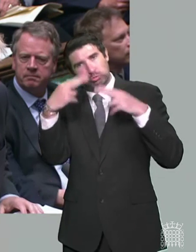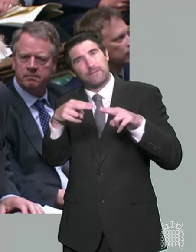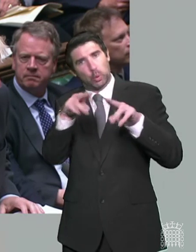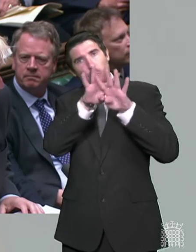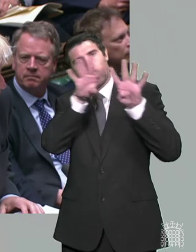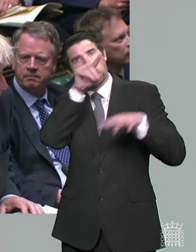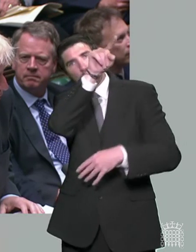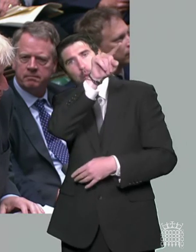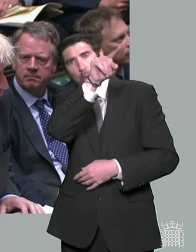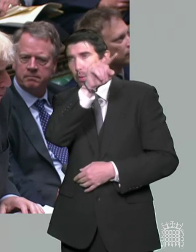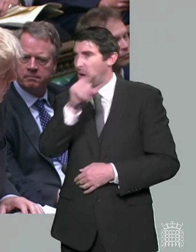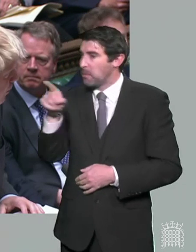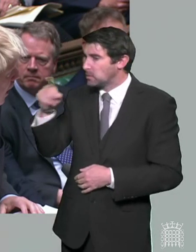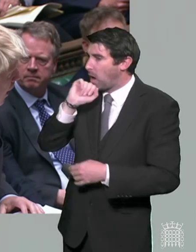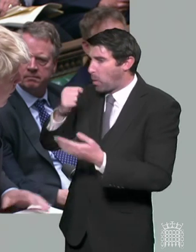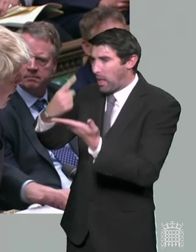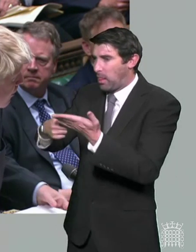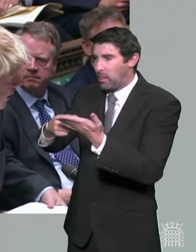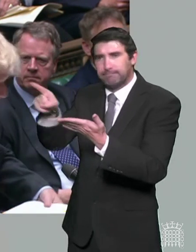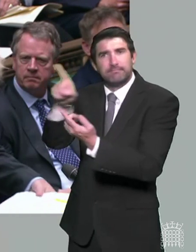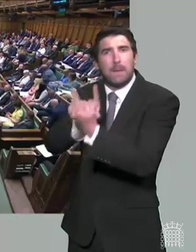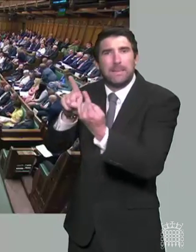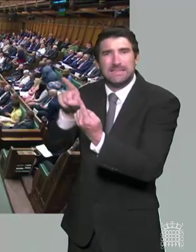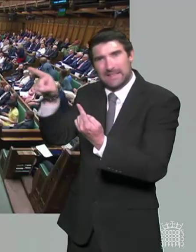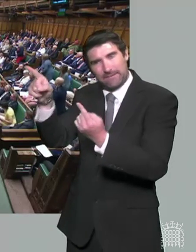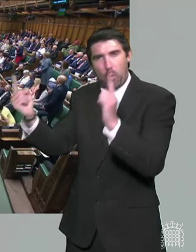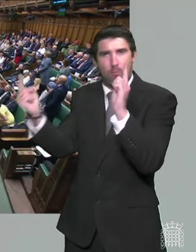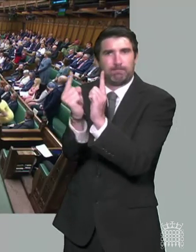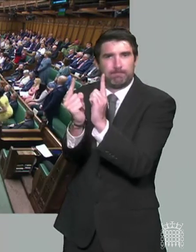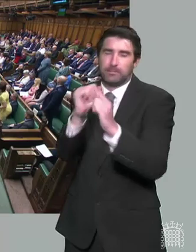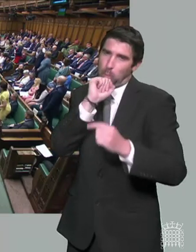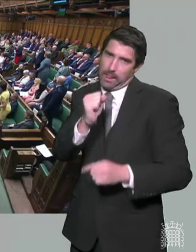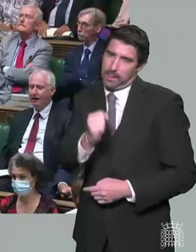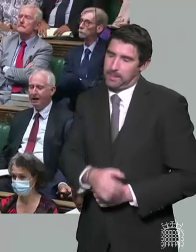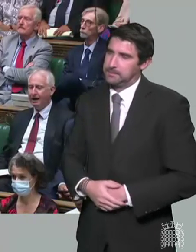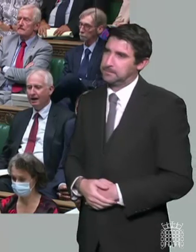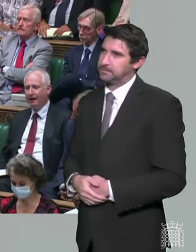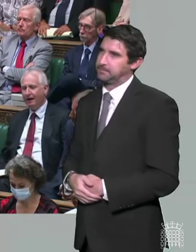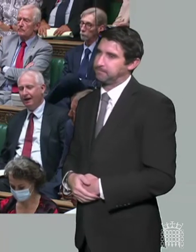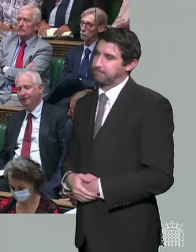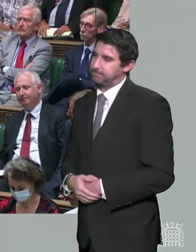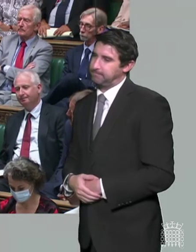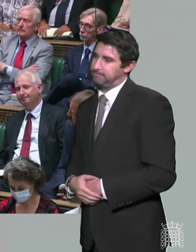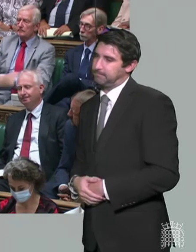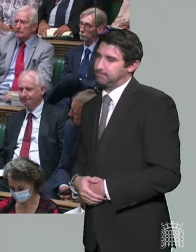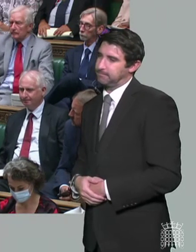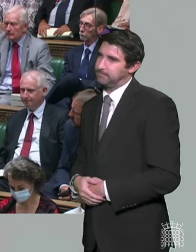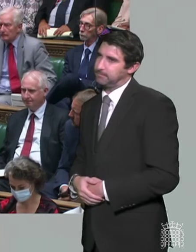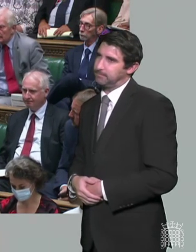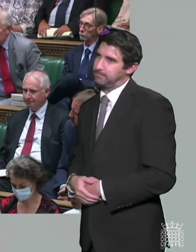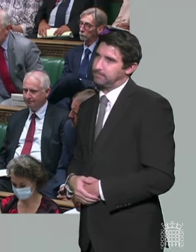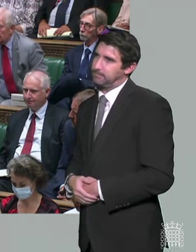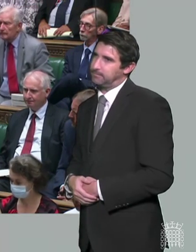I will make sure that my honourable Friend gets a meeting as soon as possible with the relevant Minister.